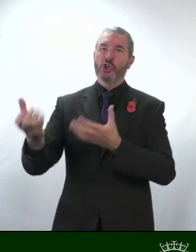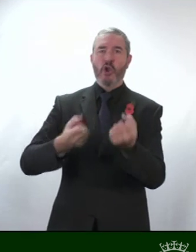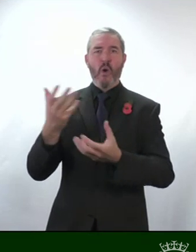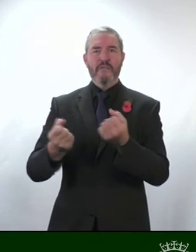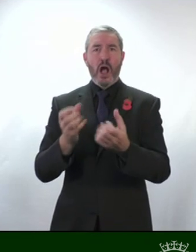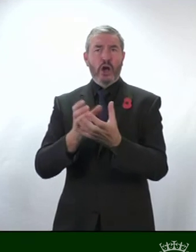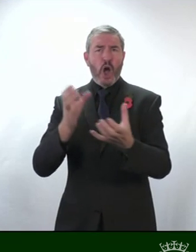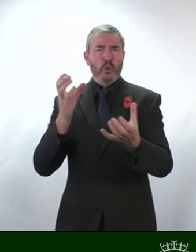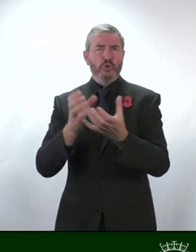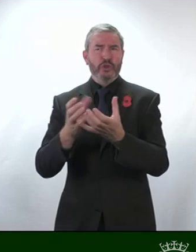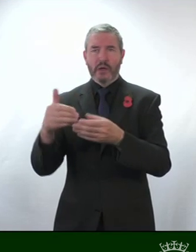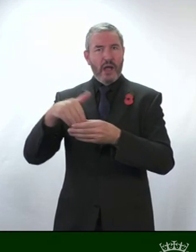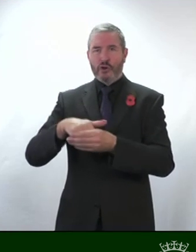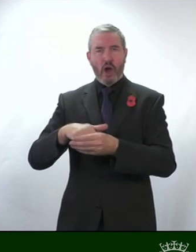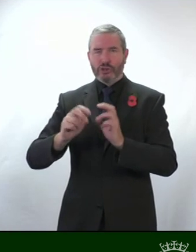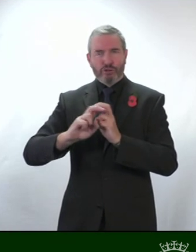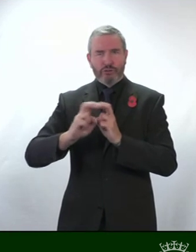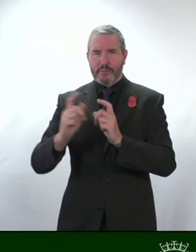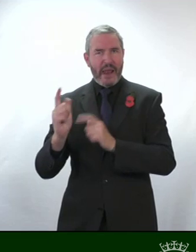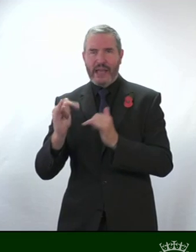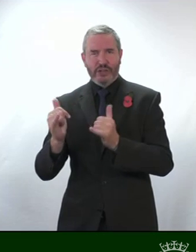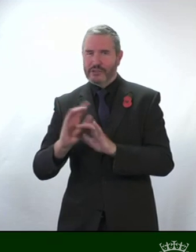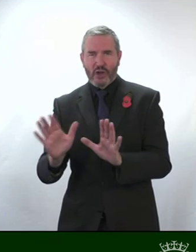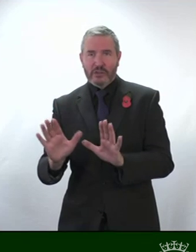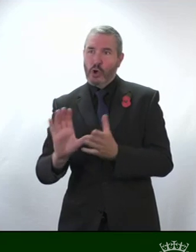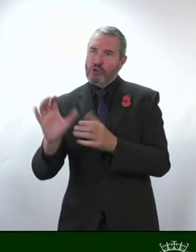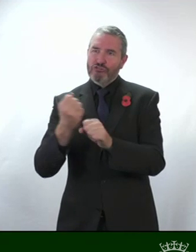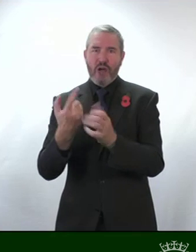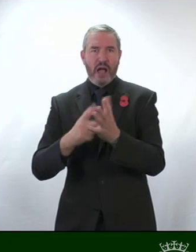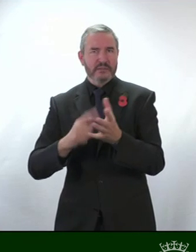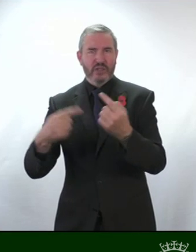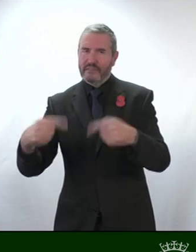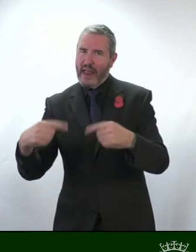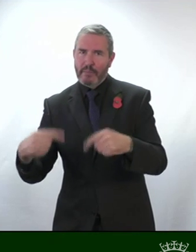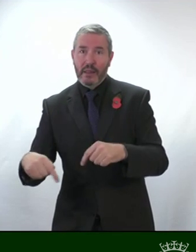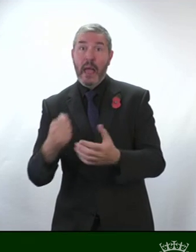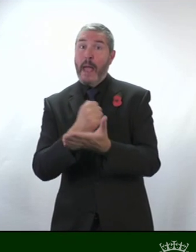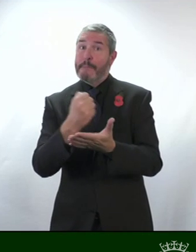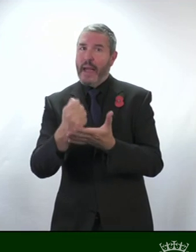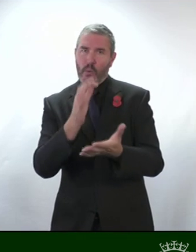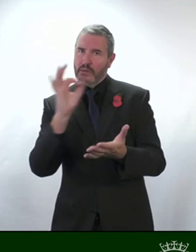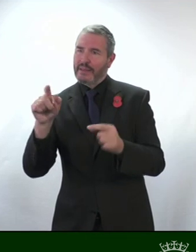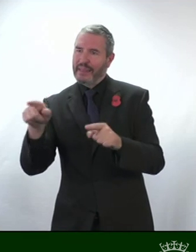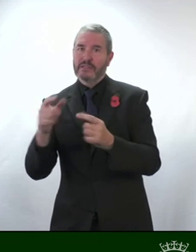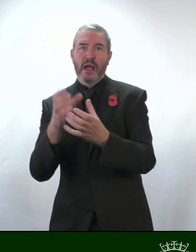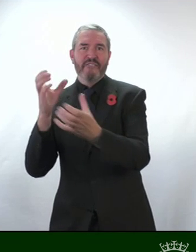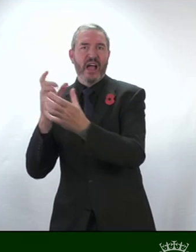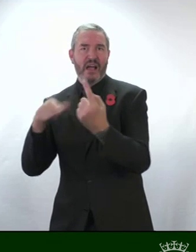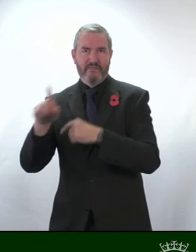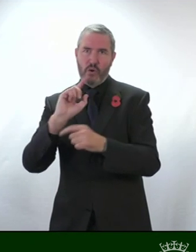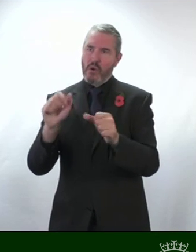Coaches are not classed as either tourism or leisure, so he cannot get any grants, and the banks will not accept his assets for loan guarantees.